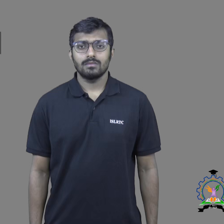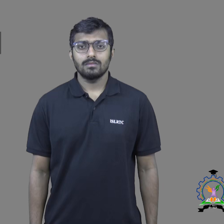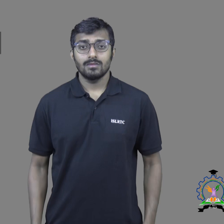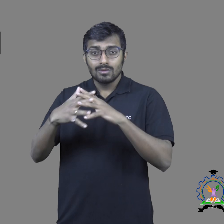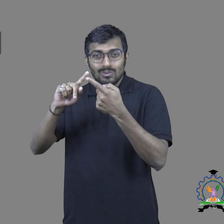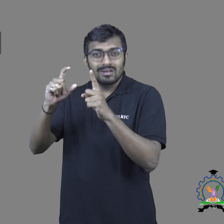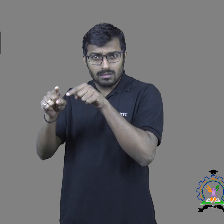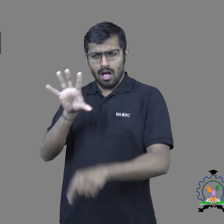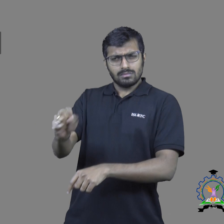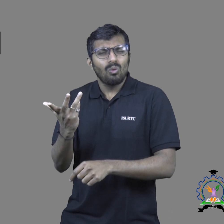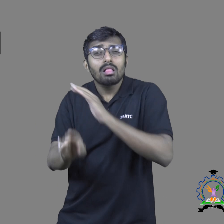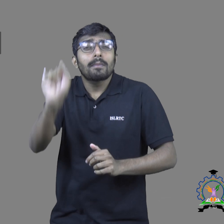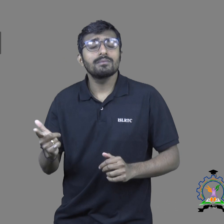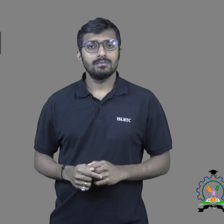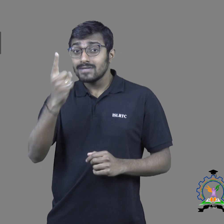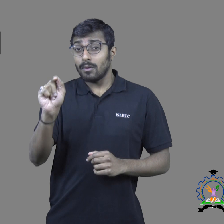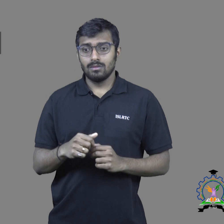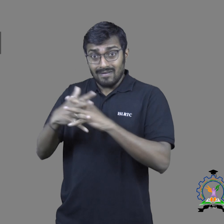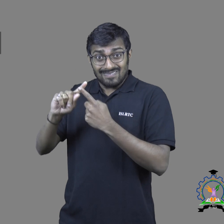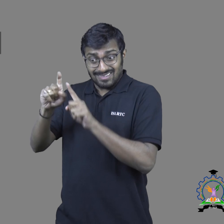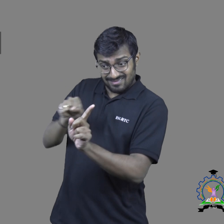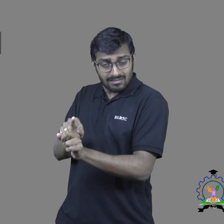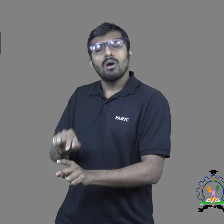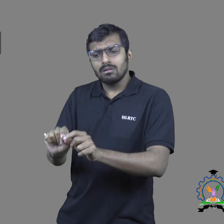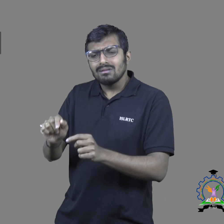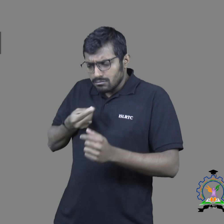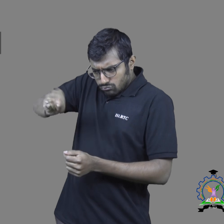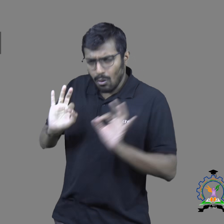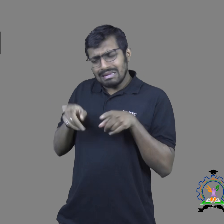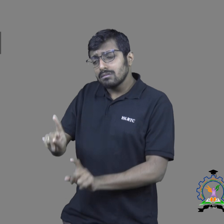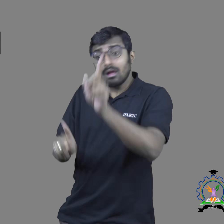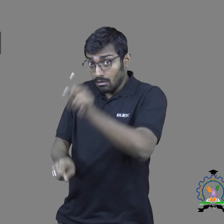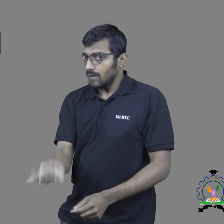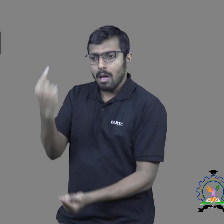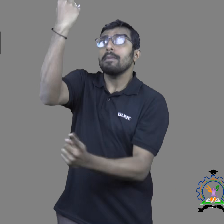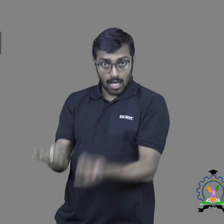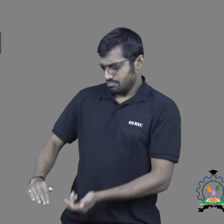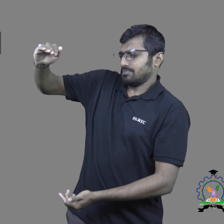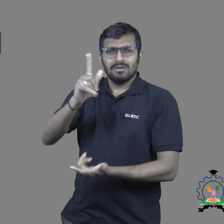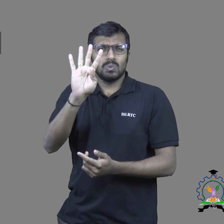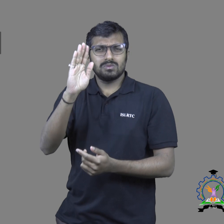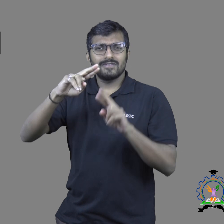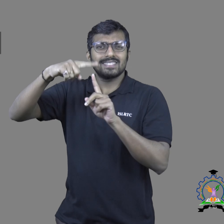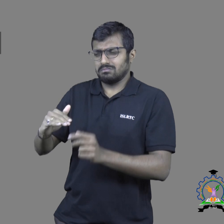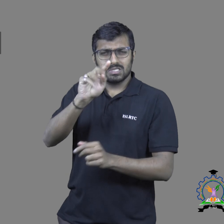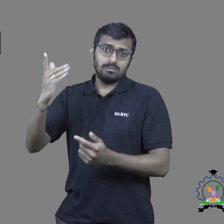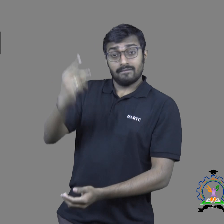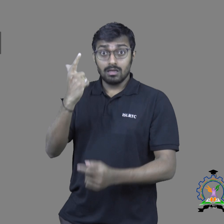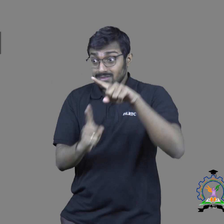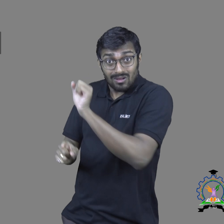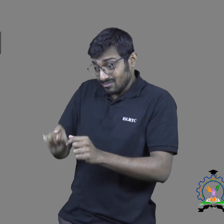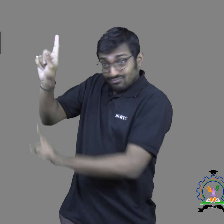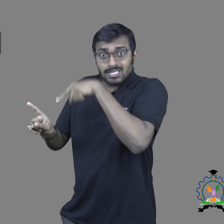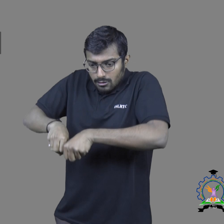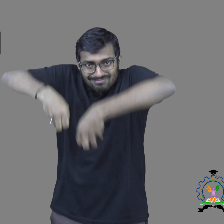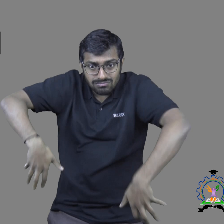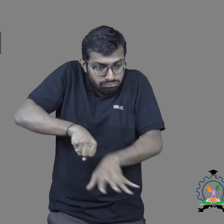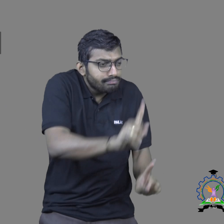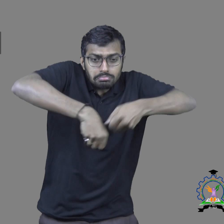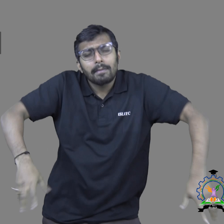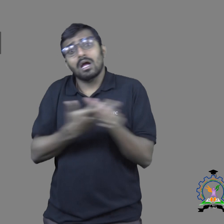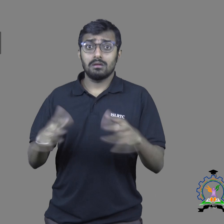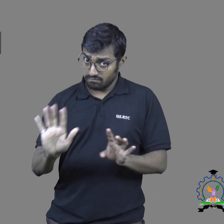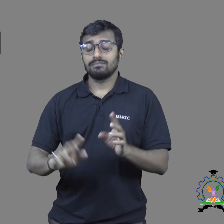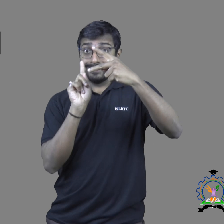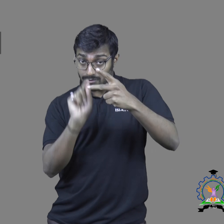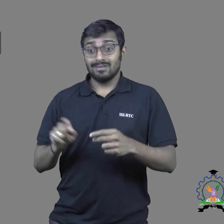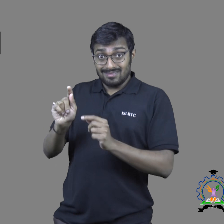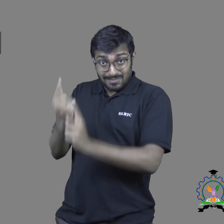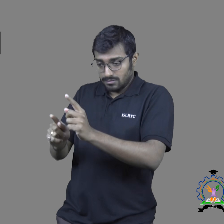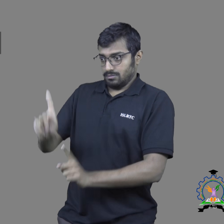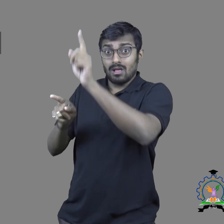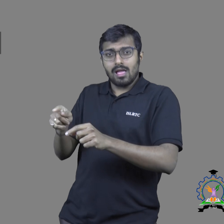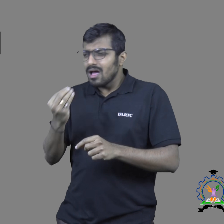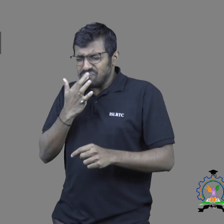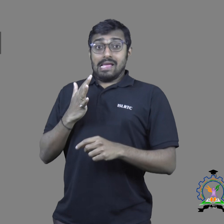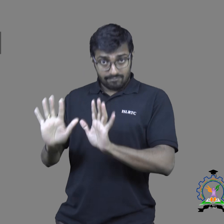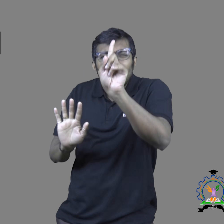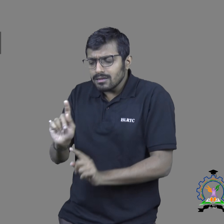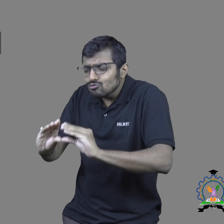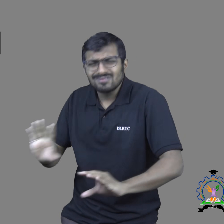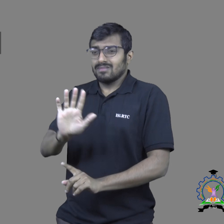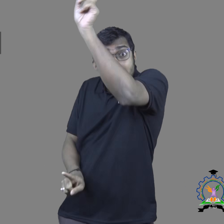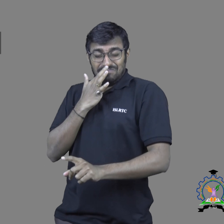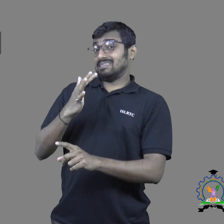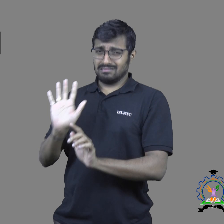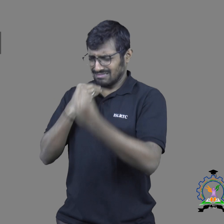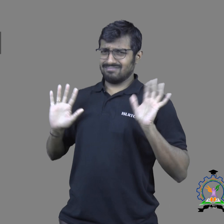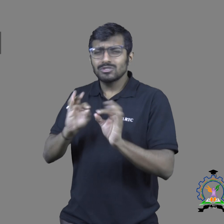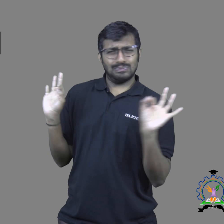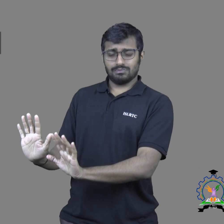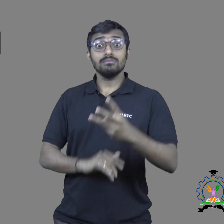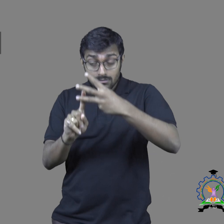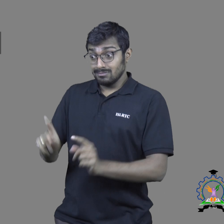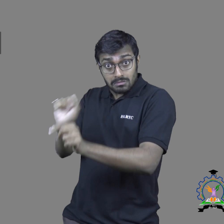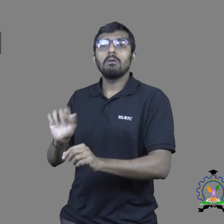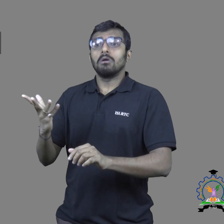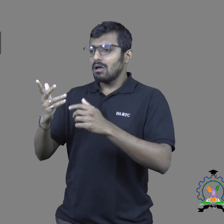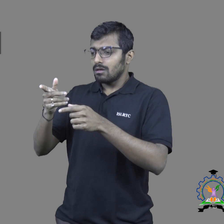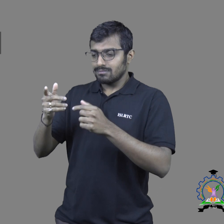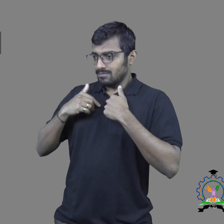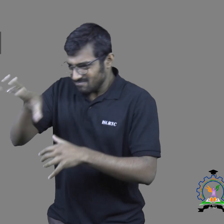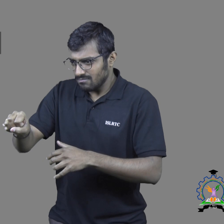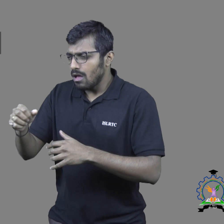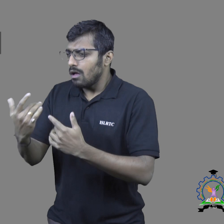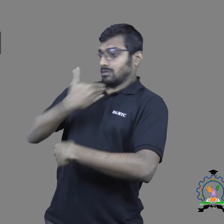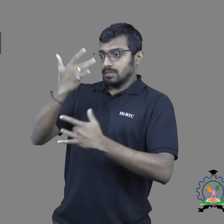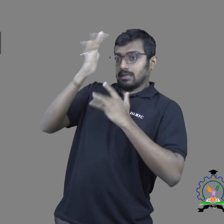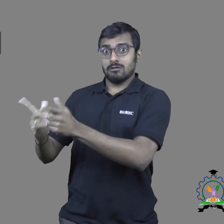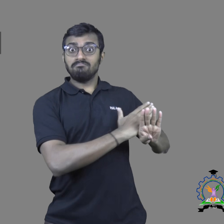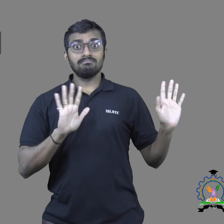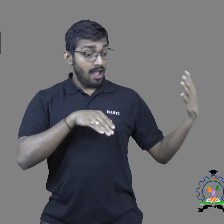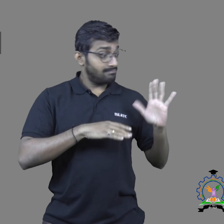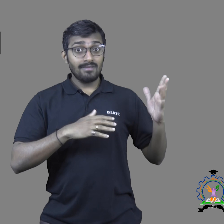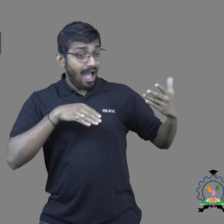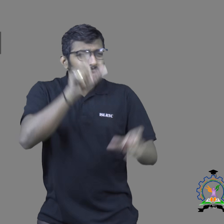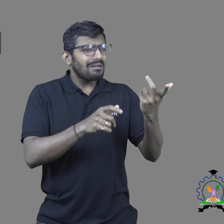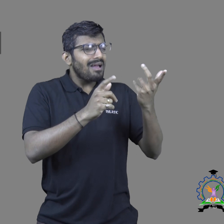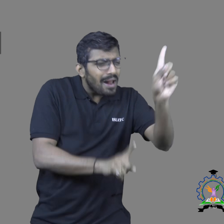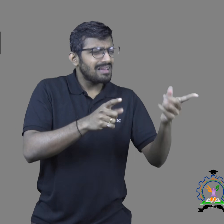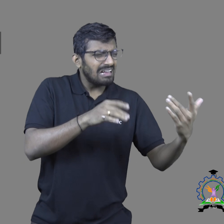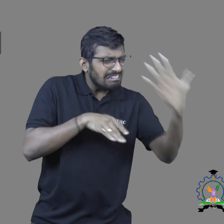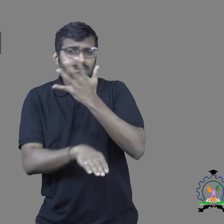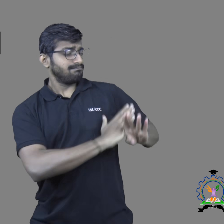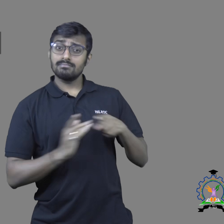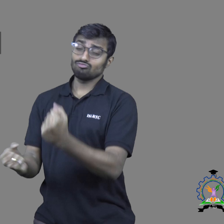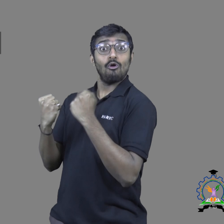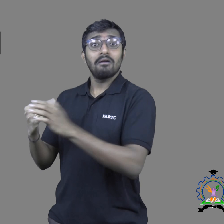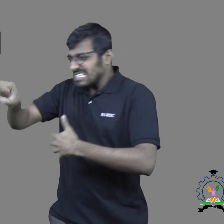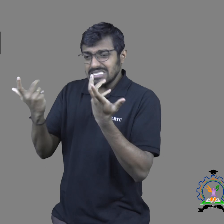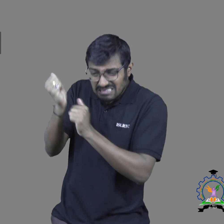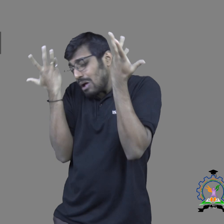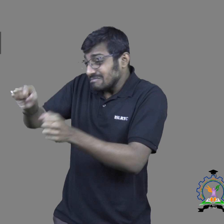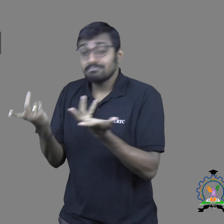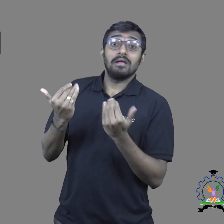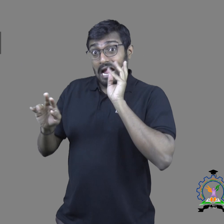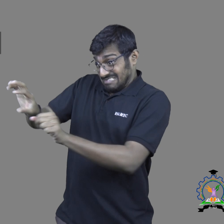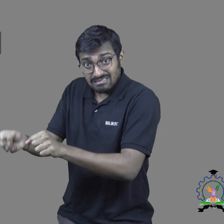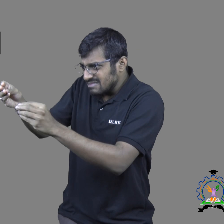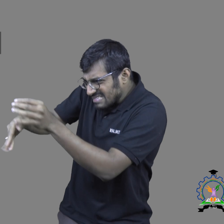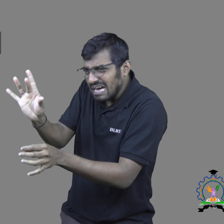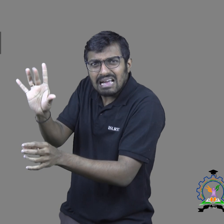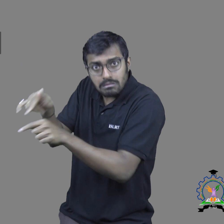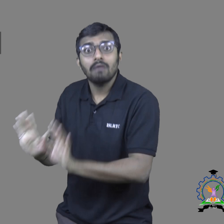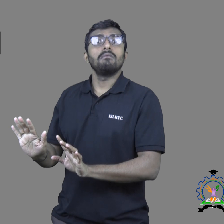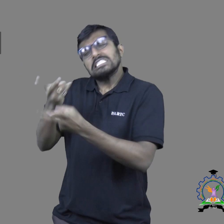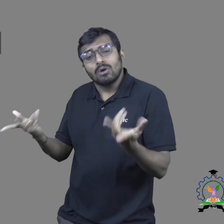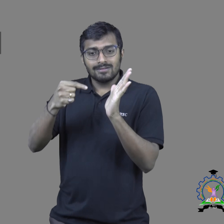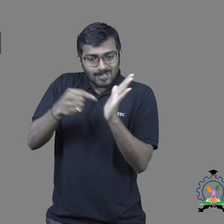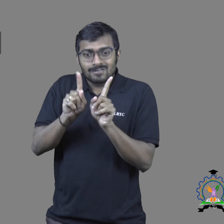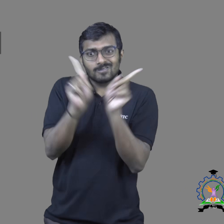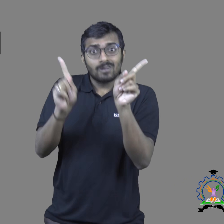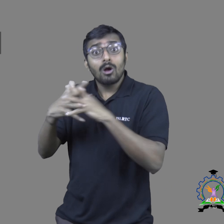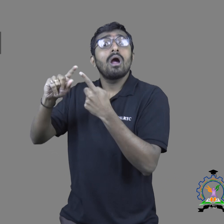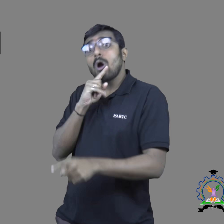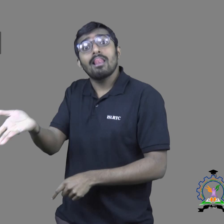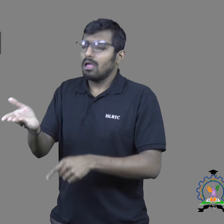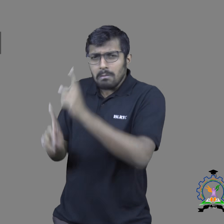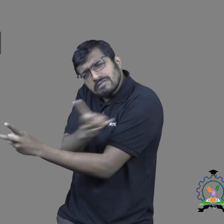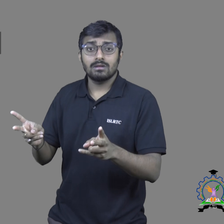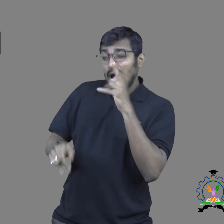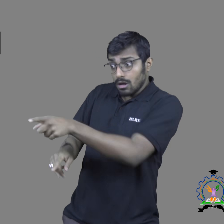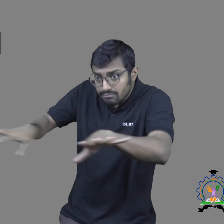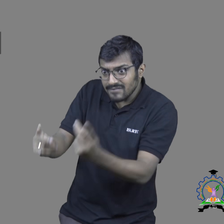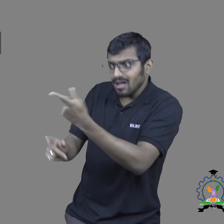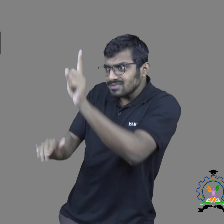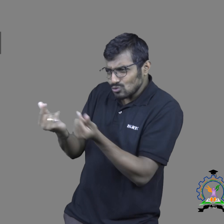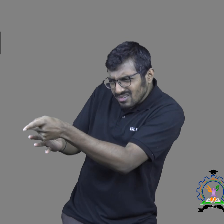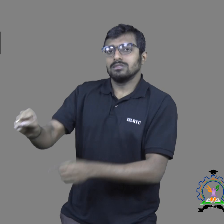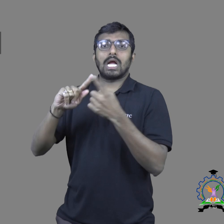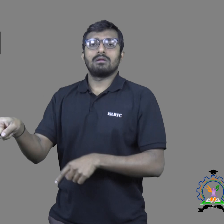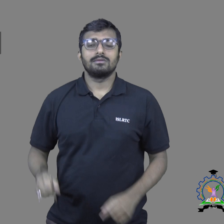Characteristics of Weeds